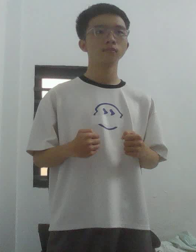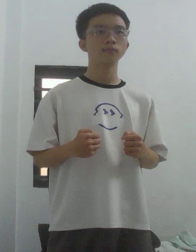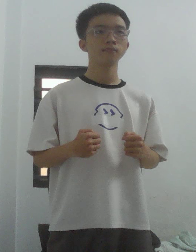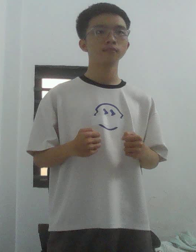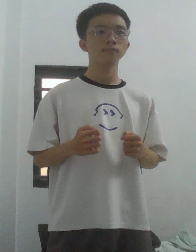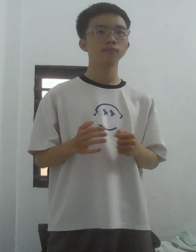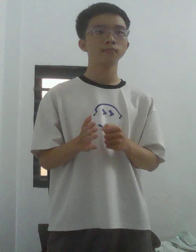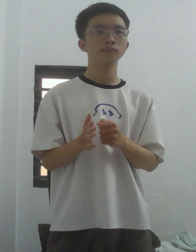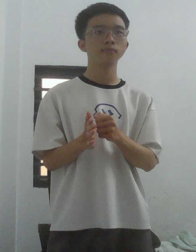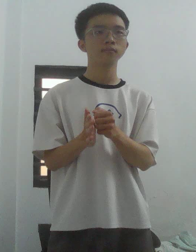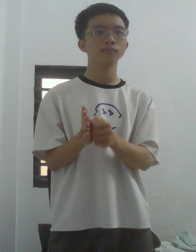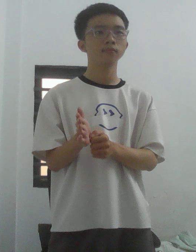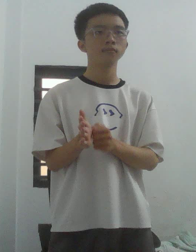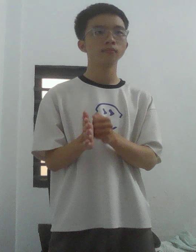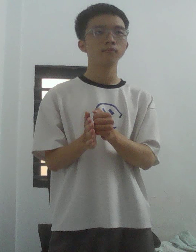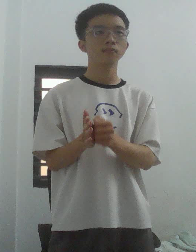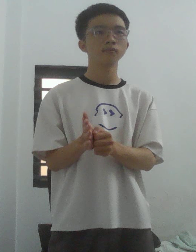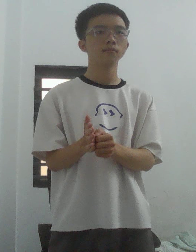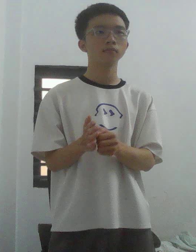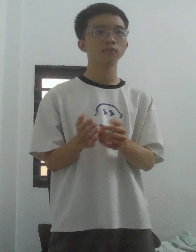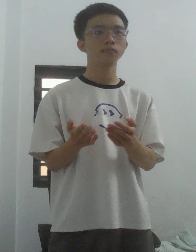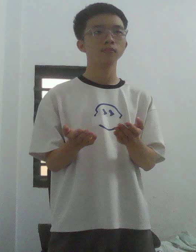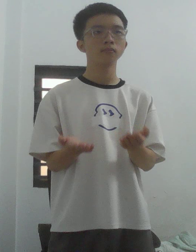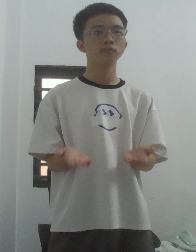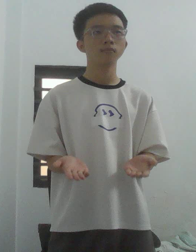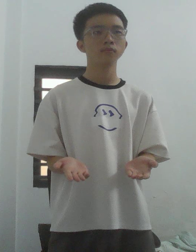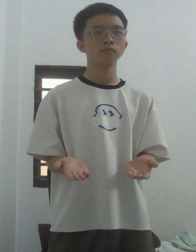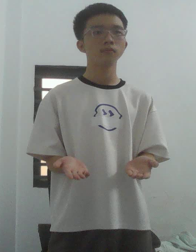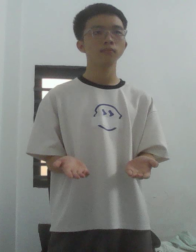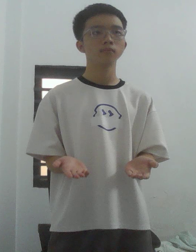thang nay